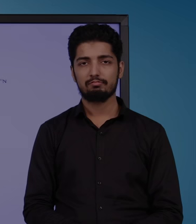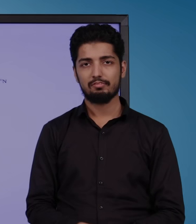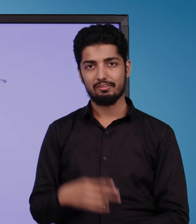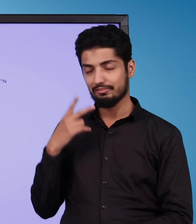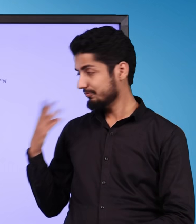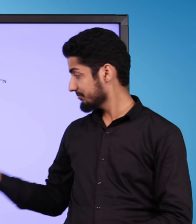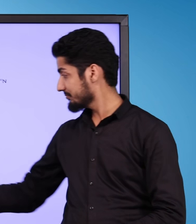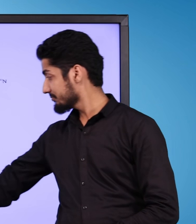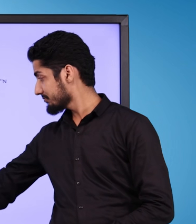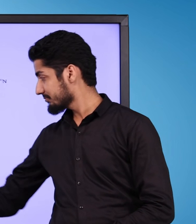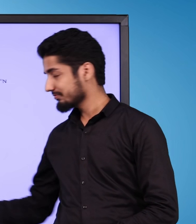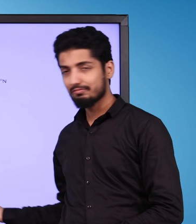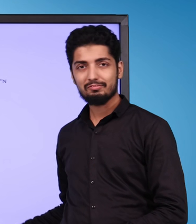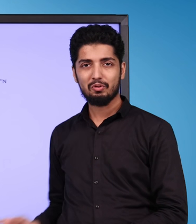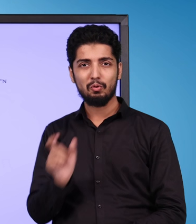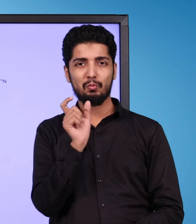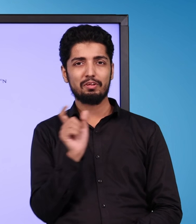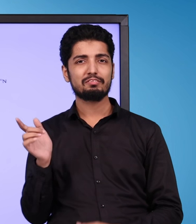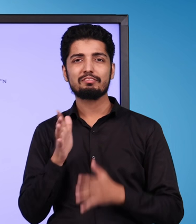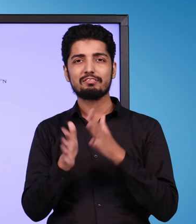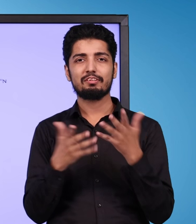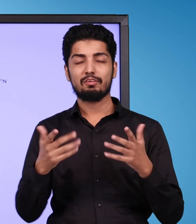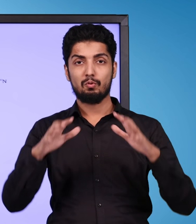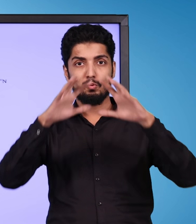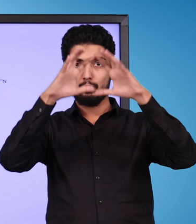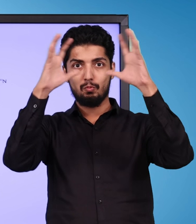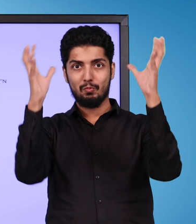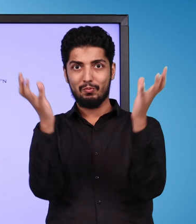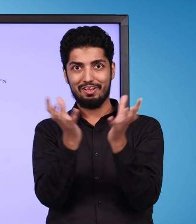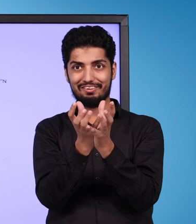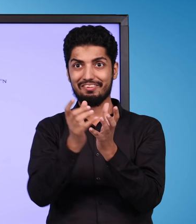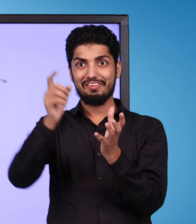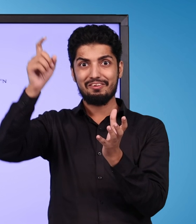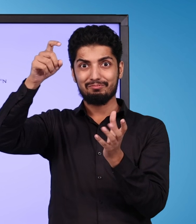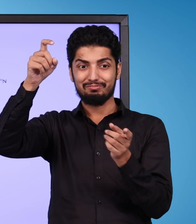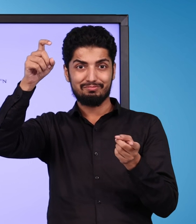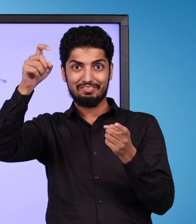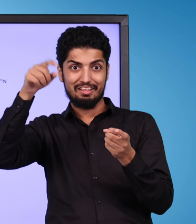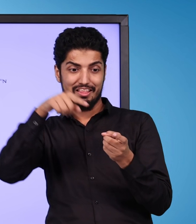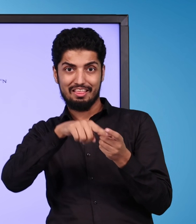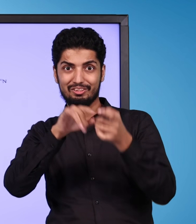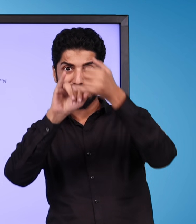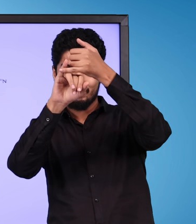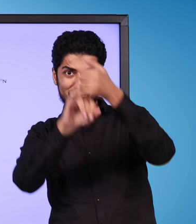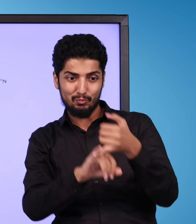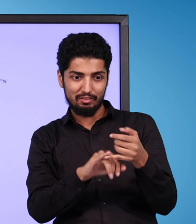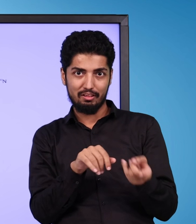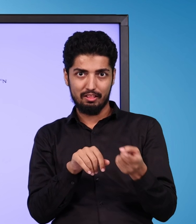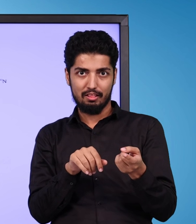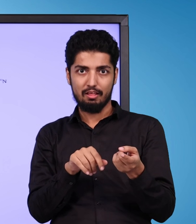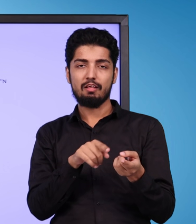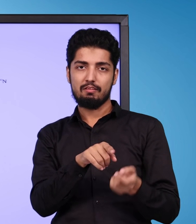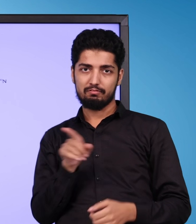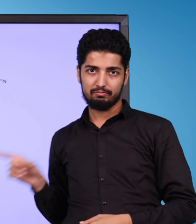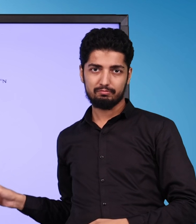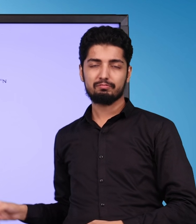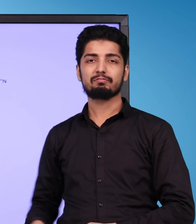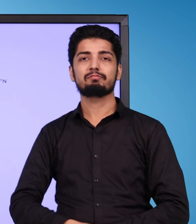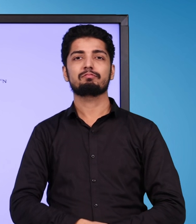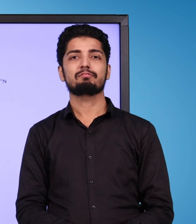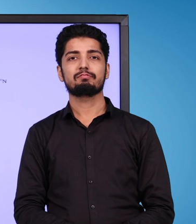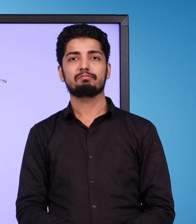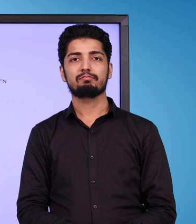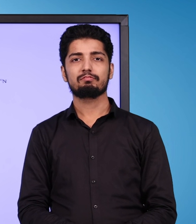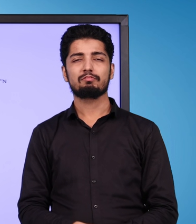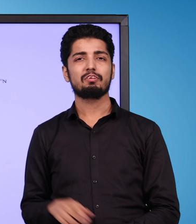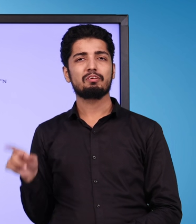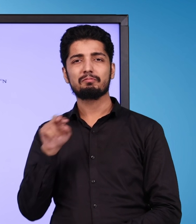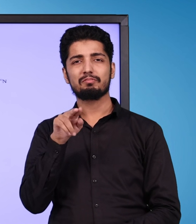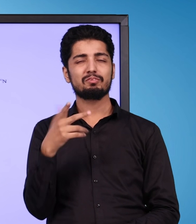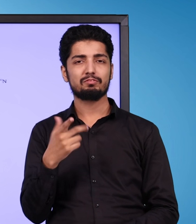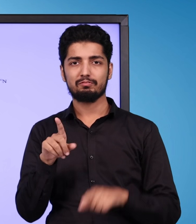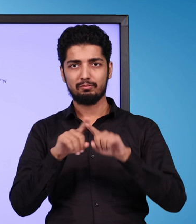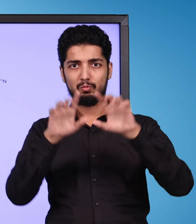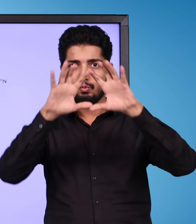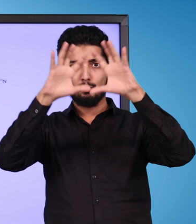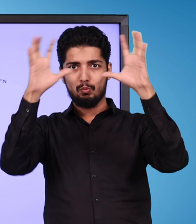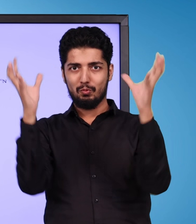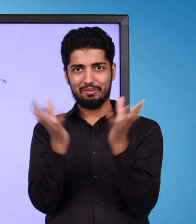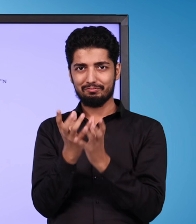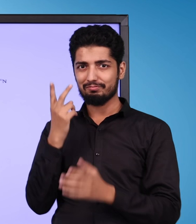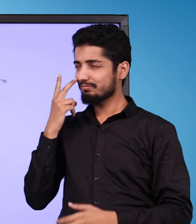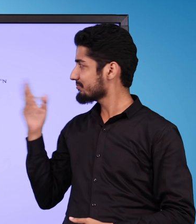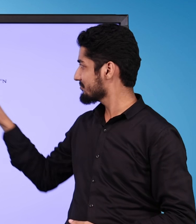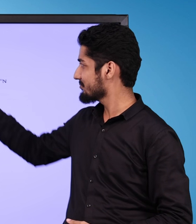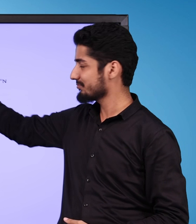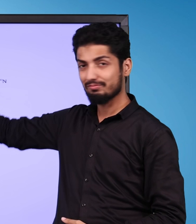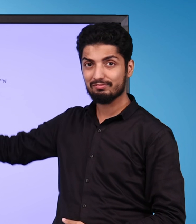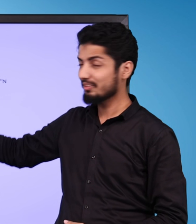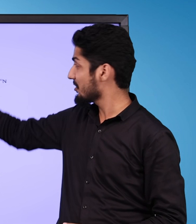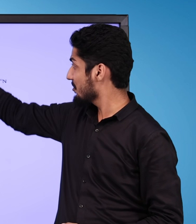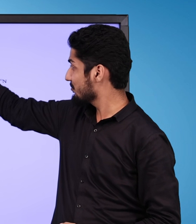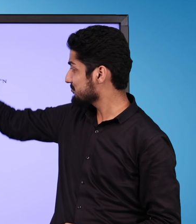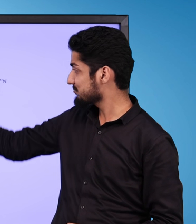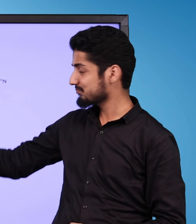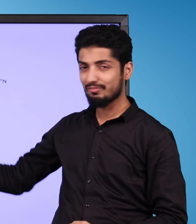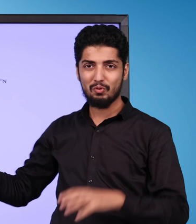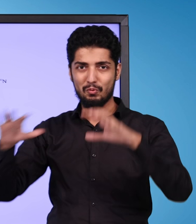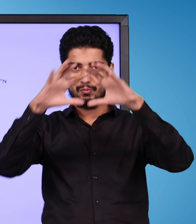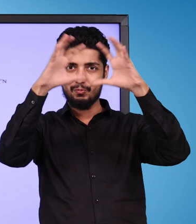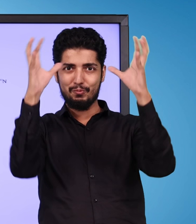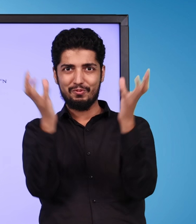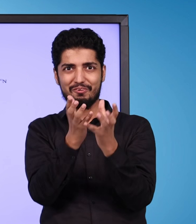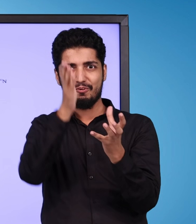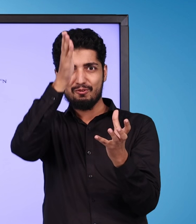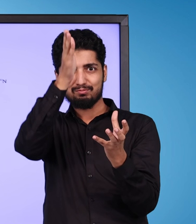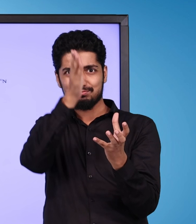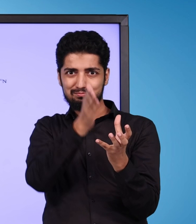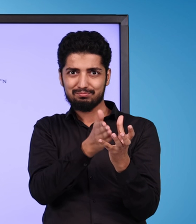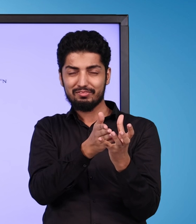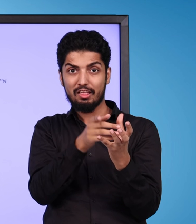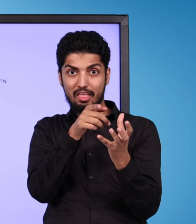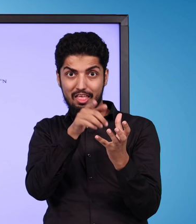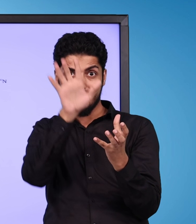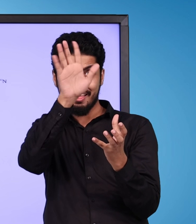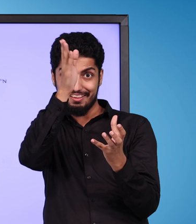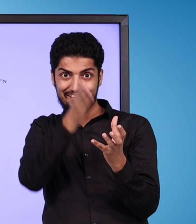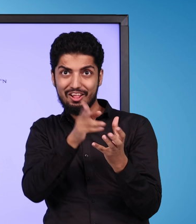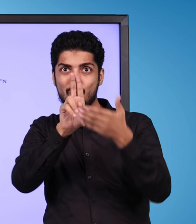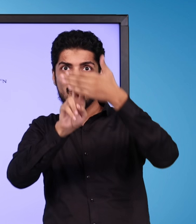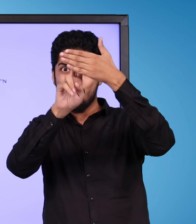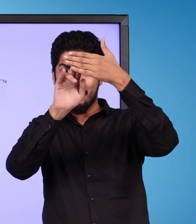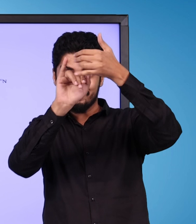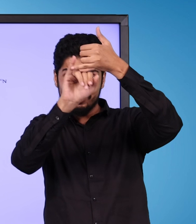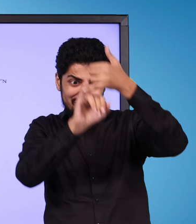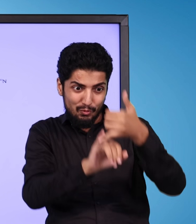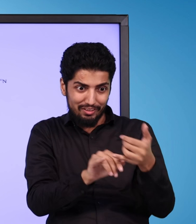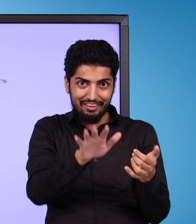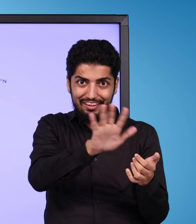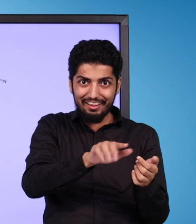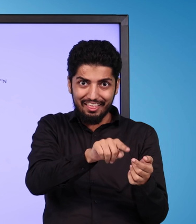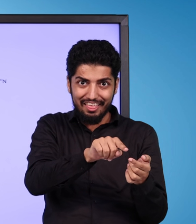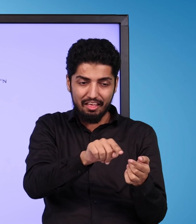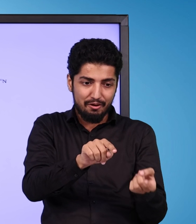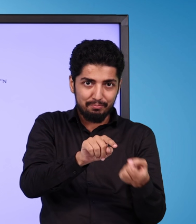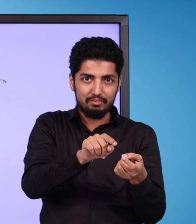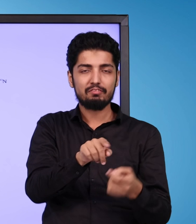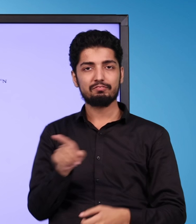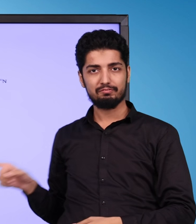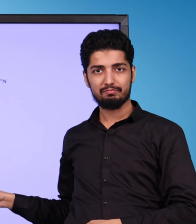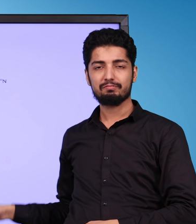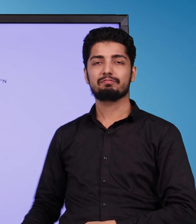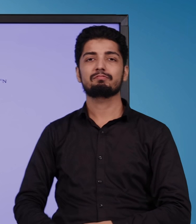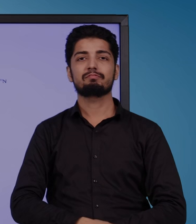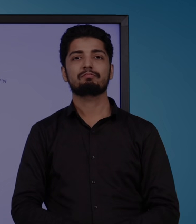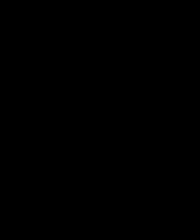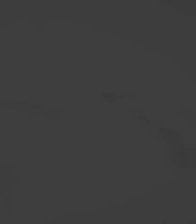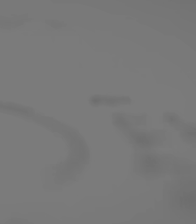South Pole. These signs refer to South Pole. It is the point at the southern end of the axis of Rotation of the earth